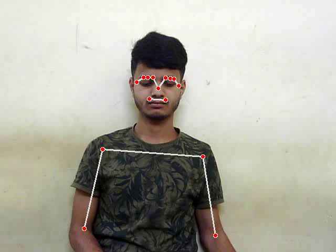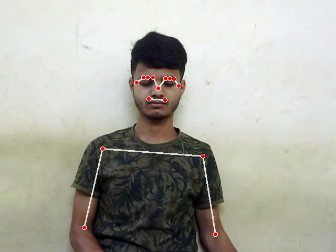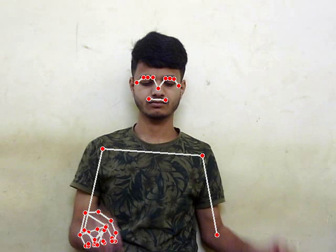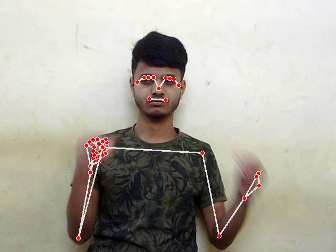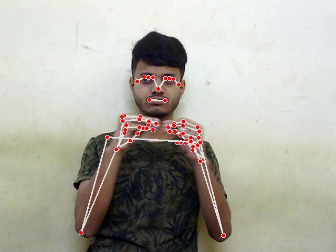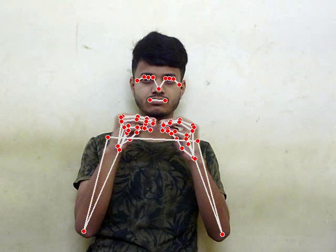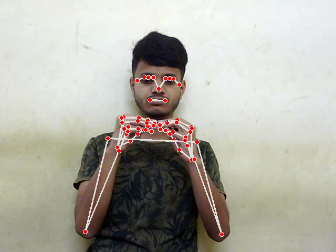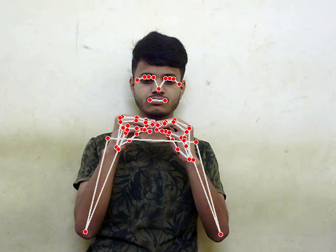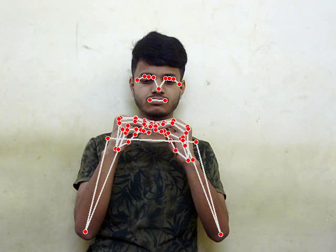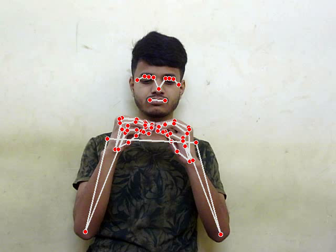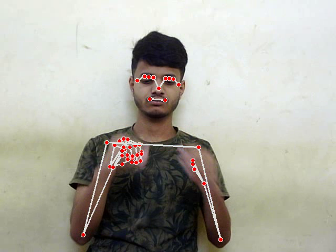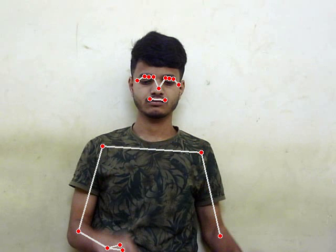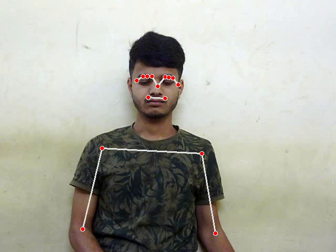more